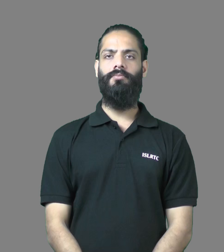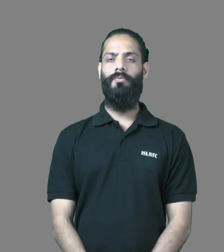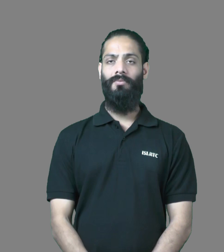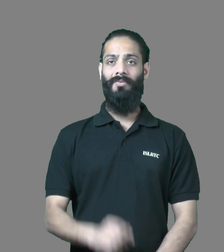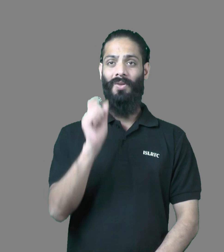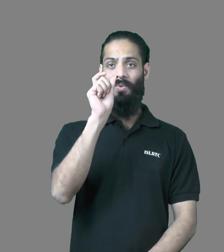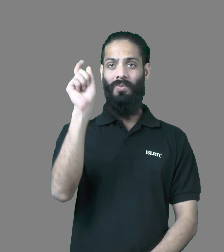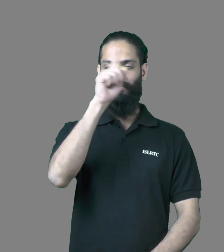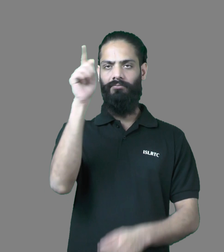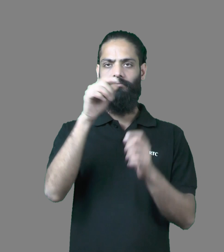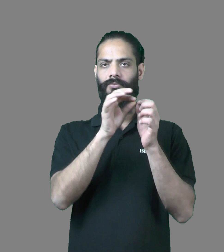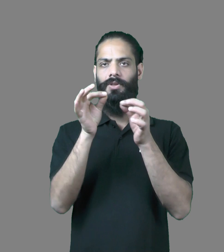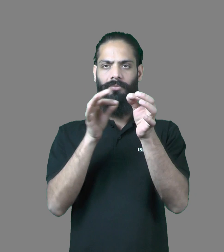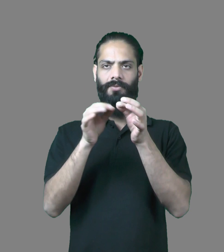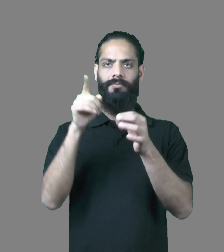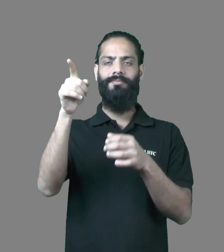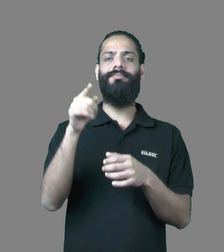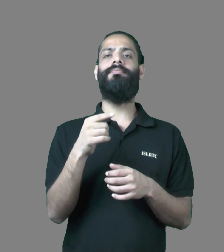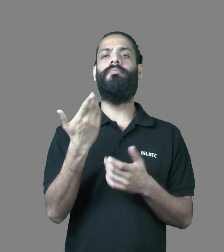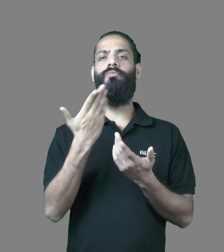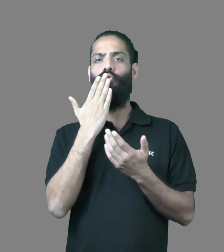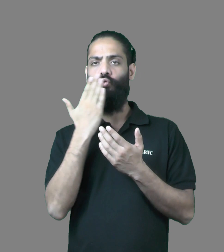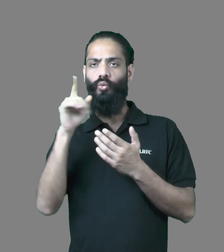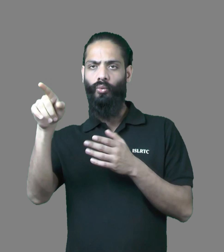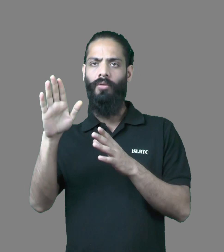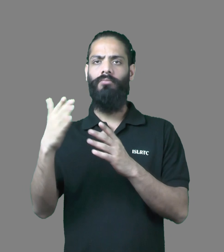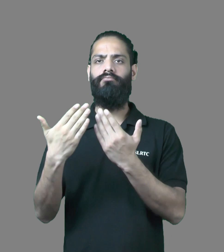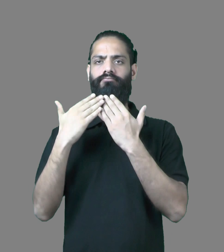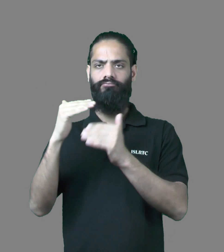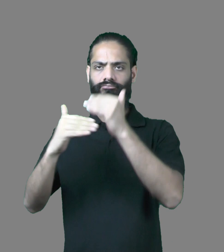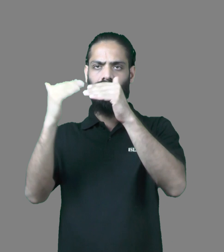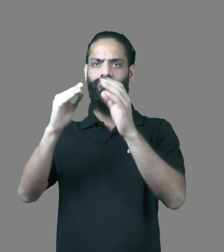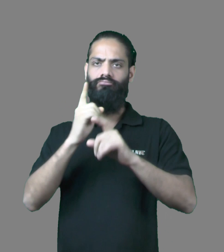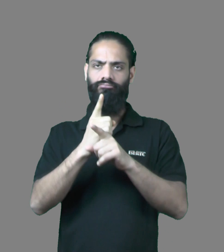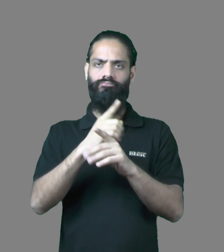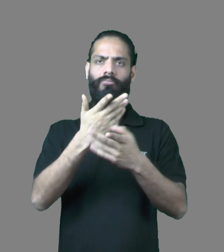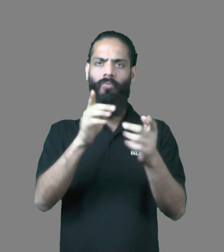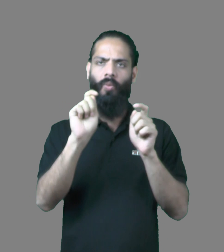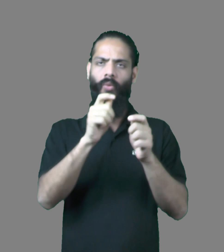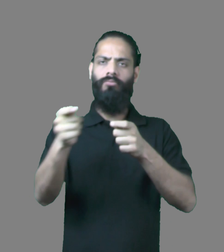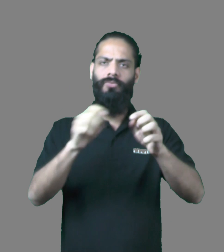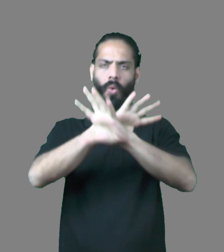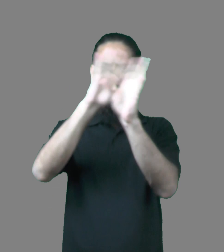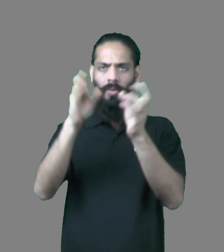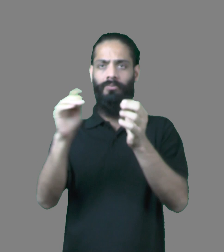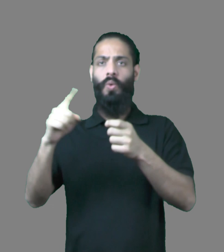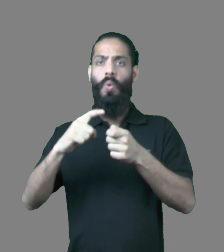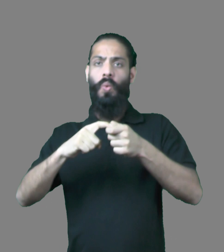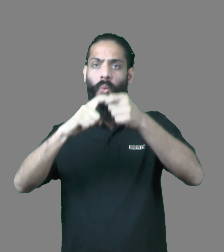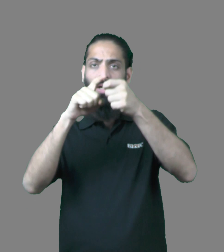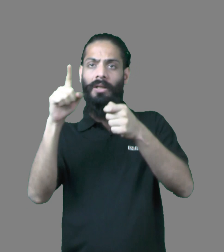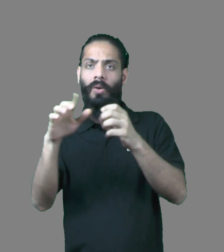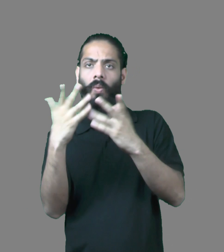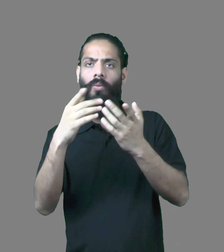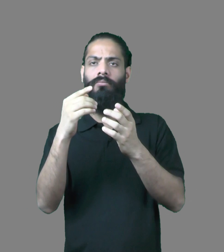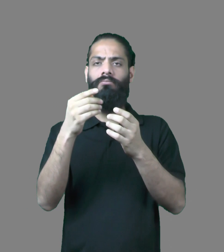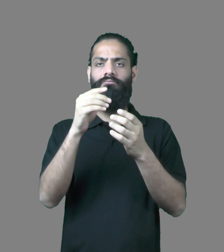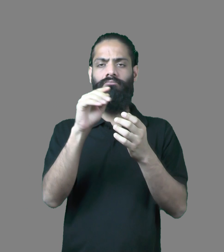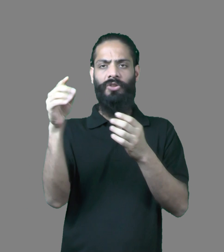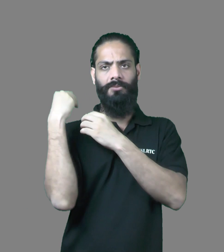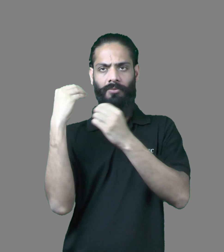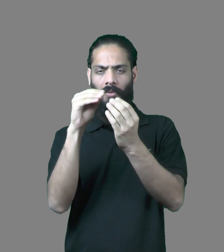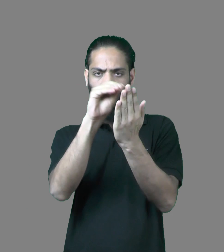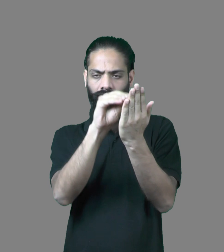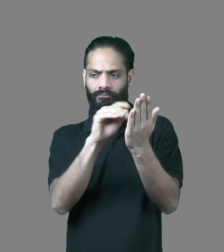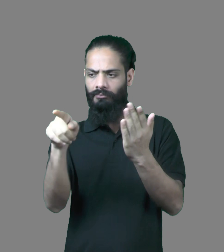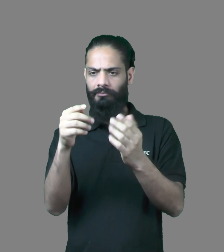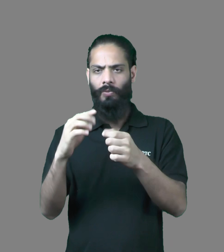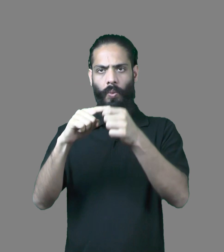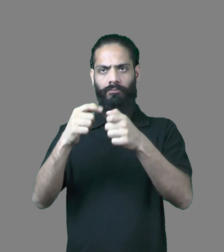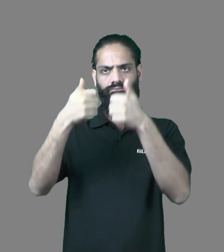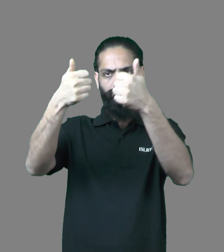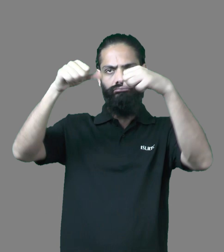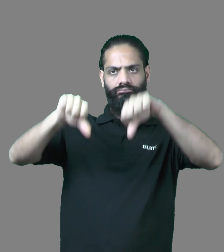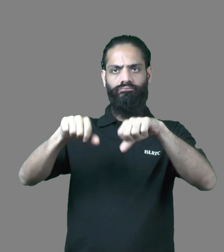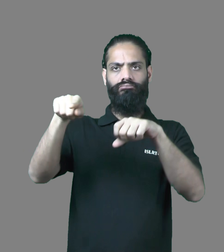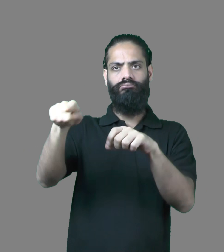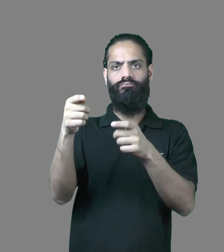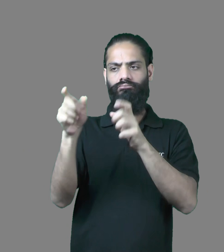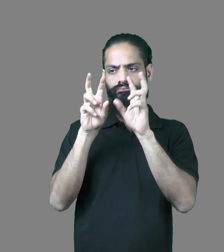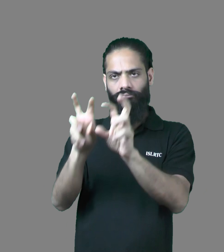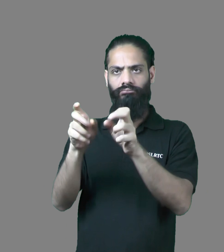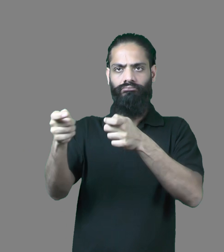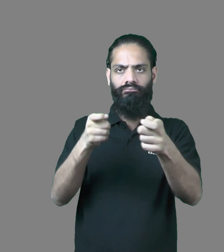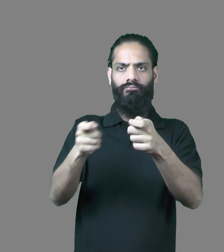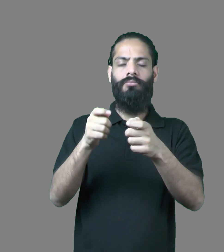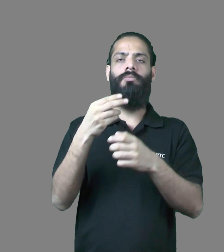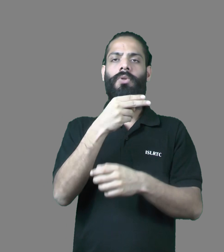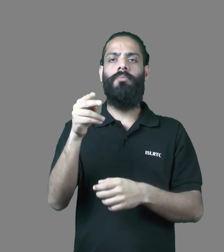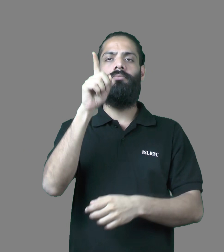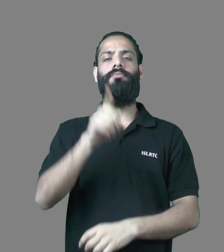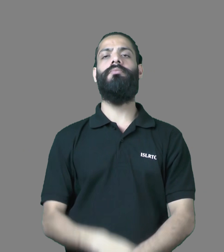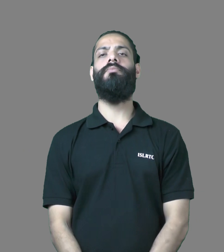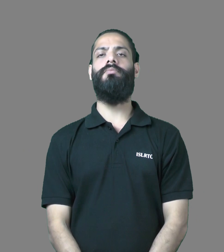School Quality Assessment and Accreditation Framework (SQAAF)